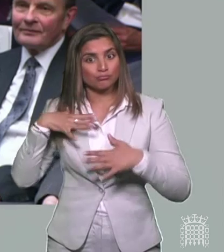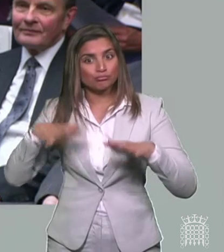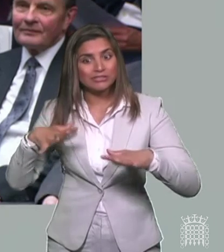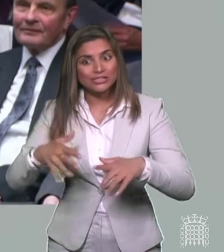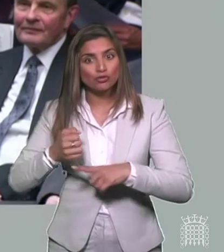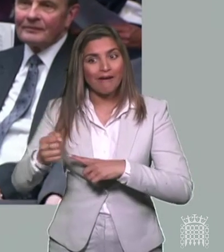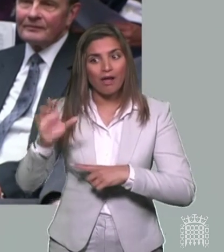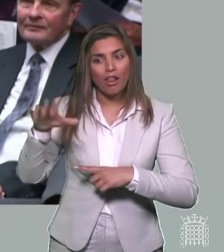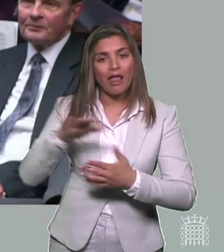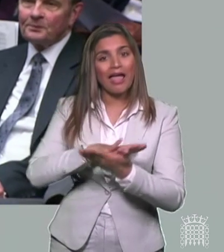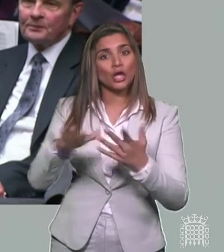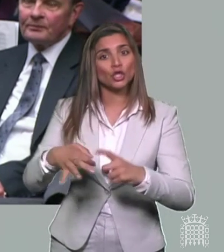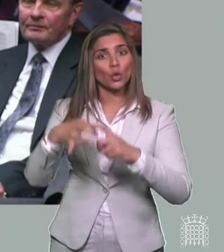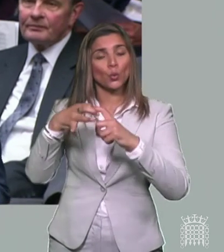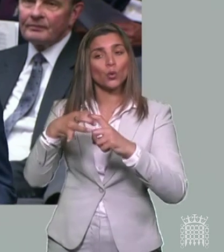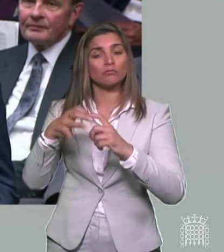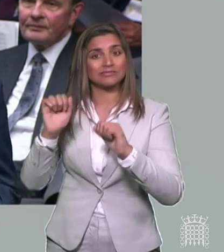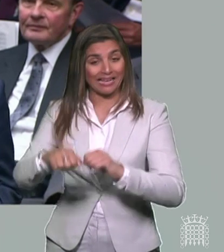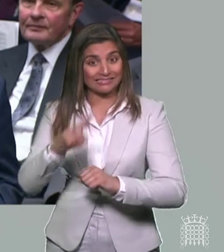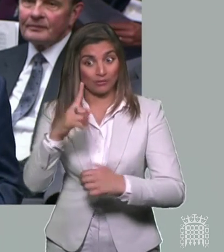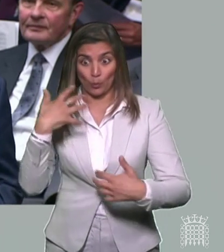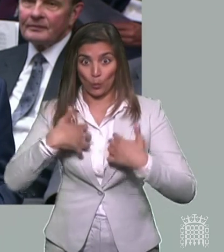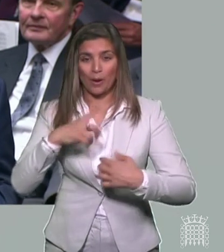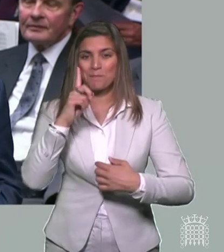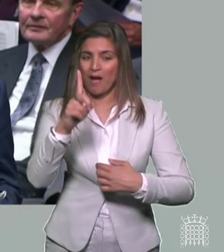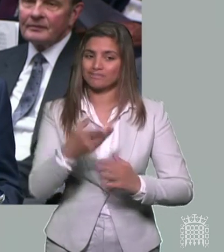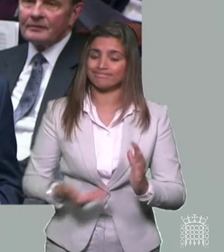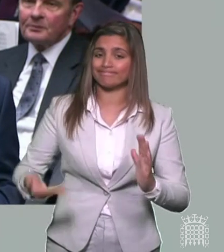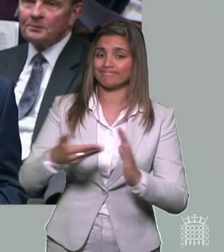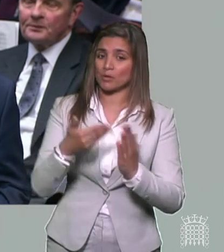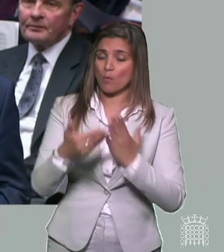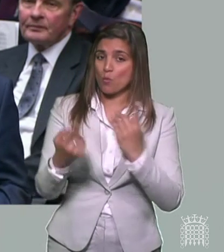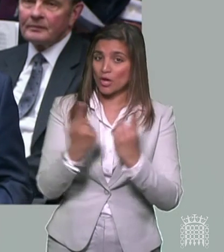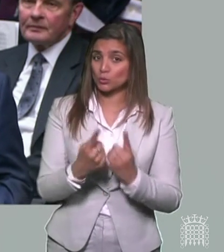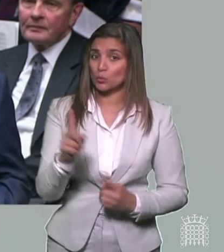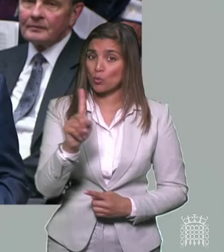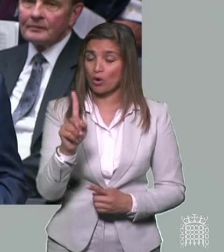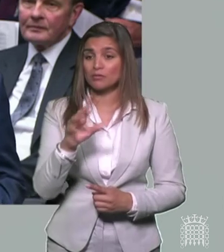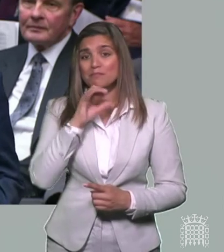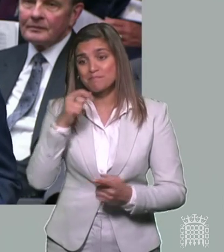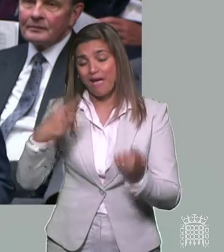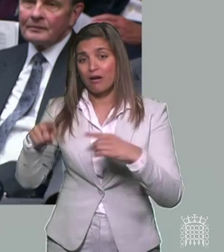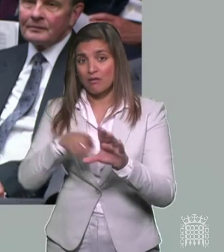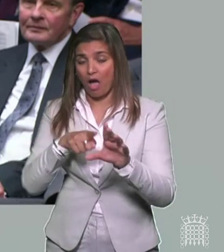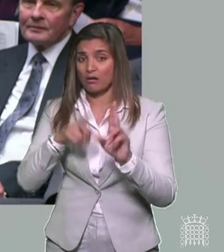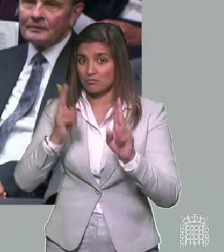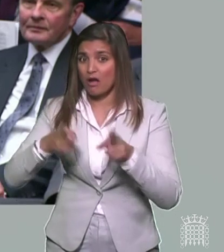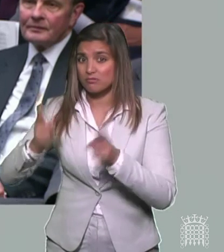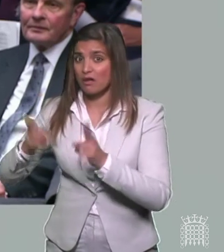Sadly, there is a more pressing issue, and that is that men are dying so much younger than they should be.